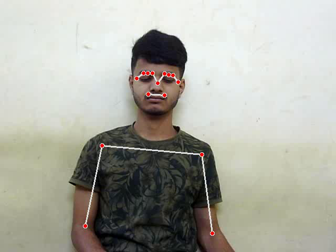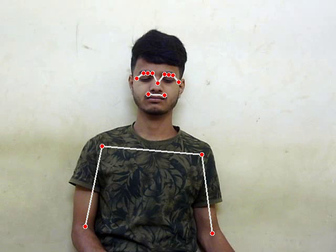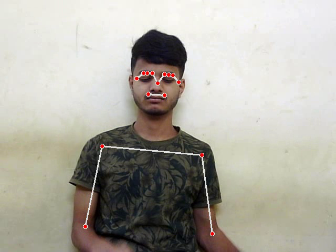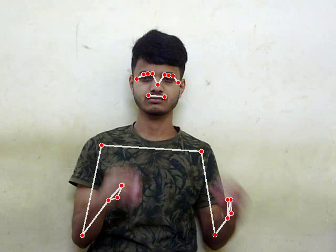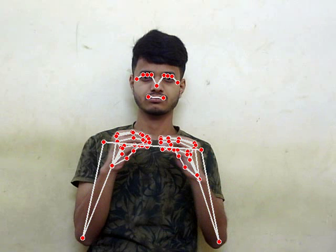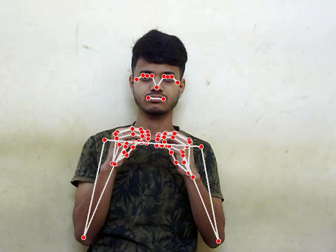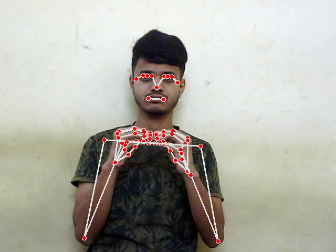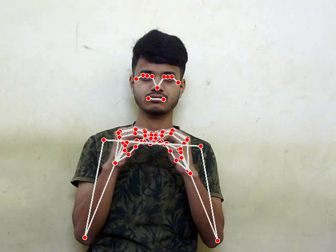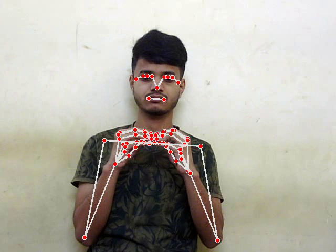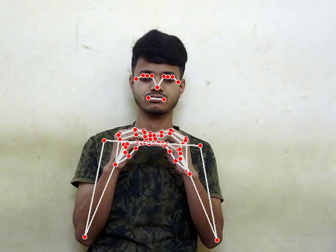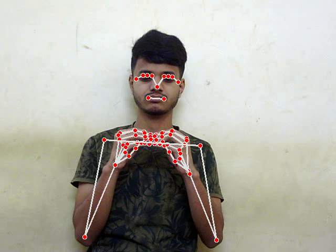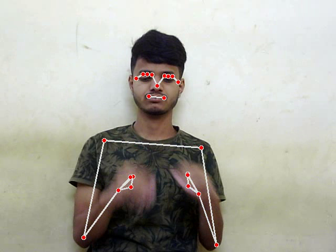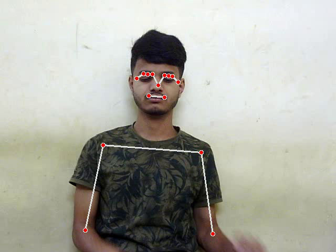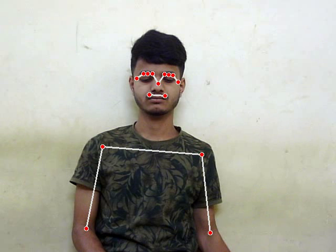more